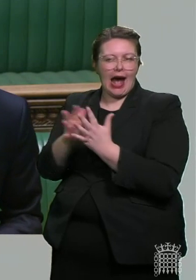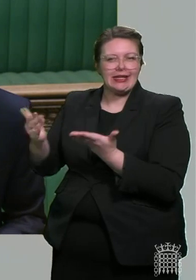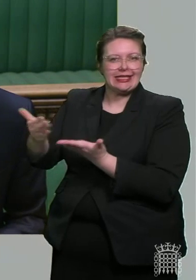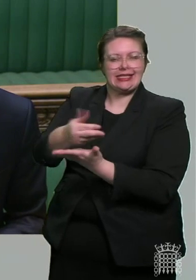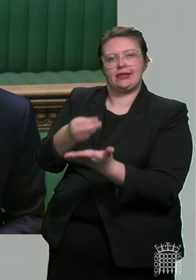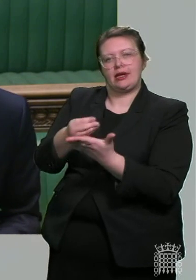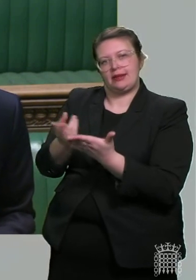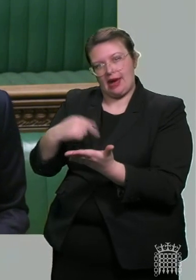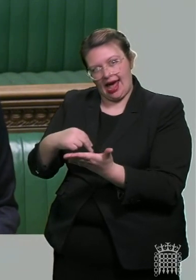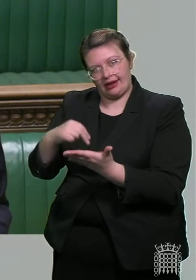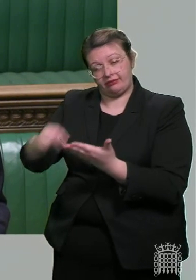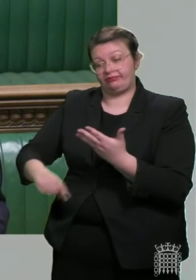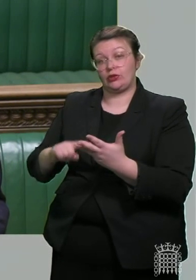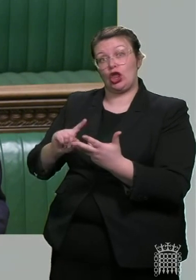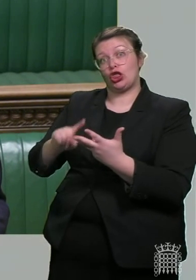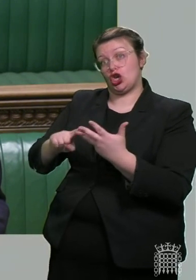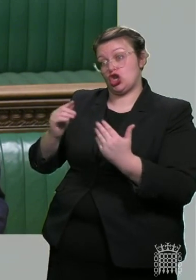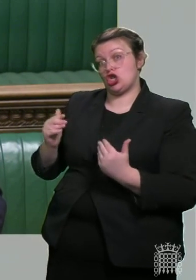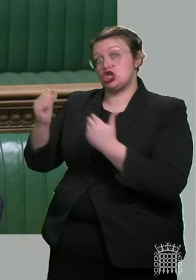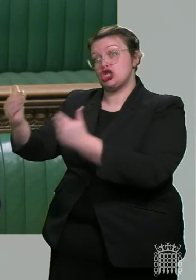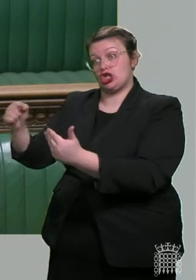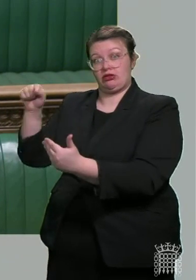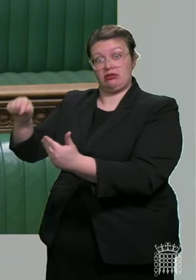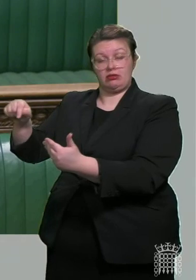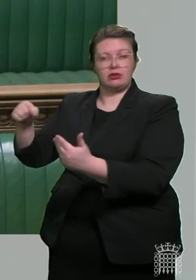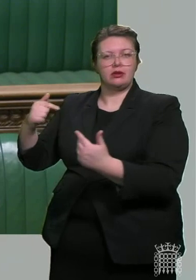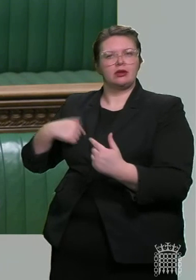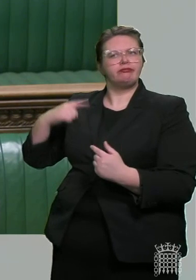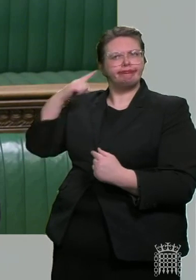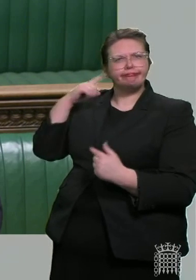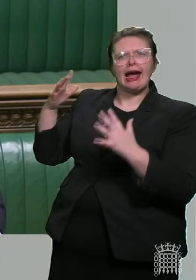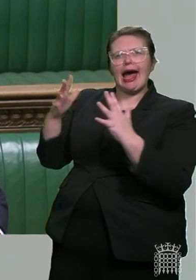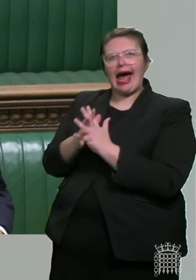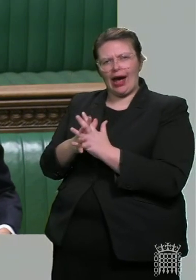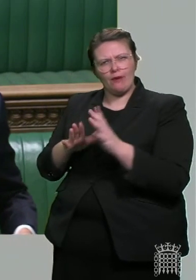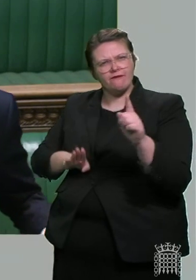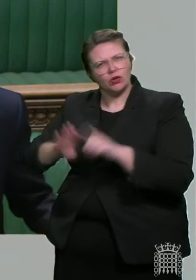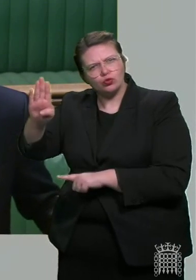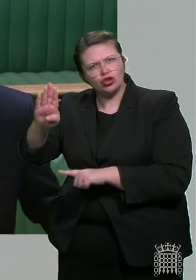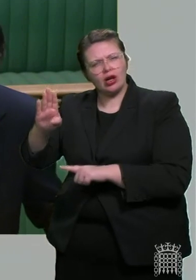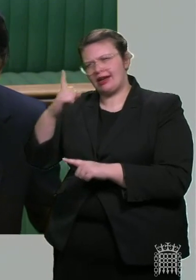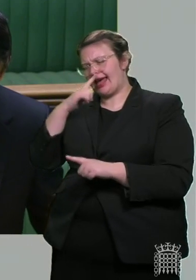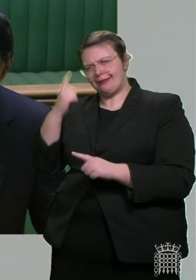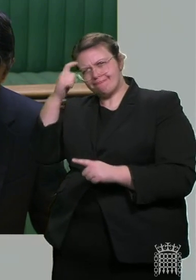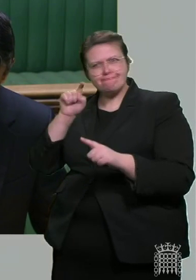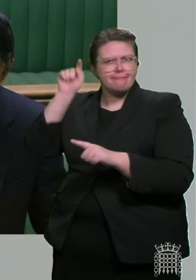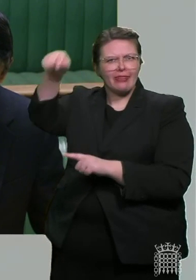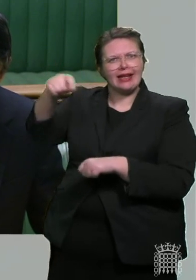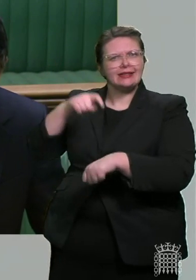Thirdly, in today’s Budget we begin the work of building our future economy.